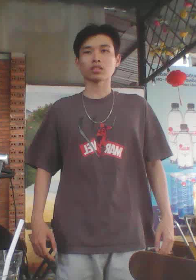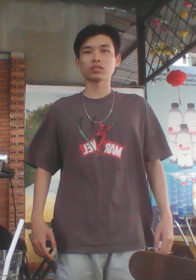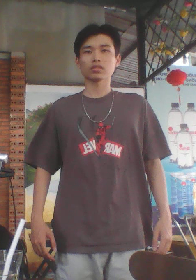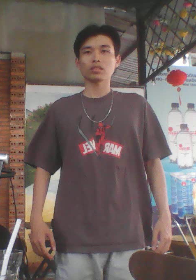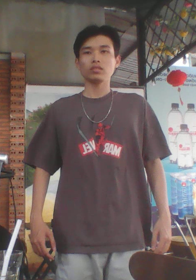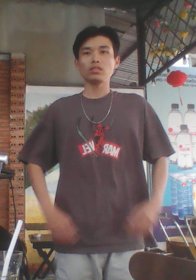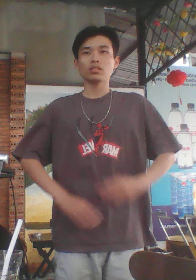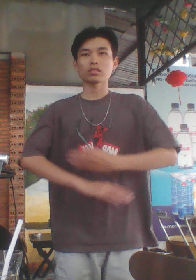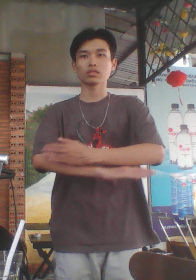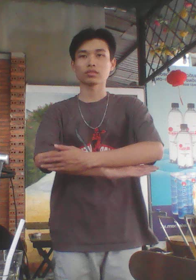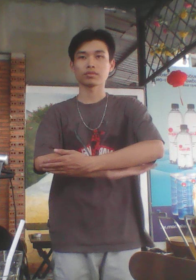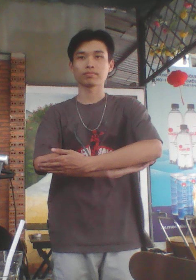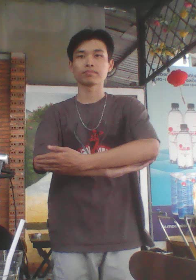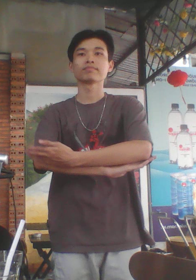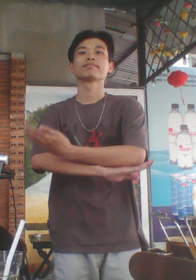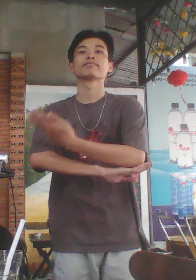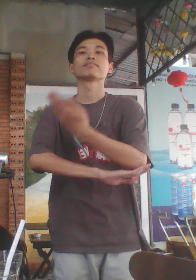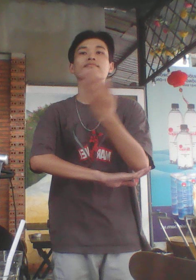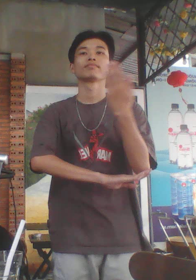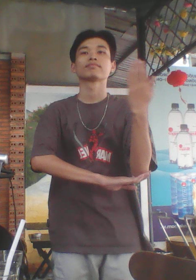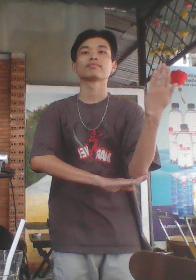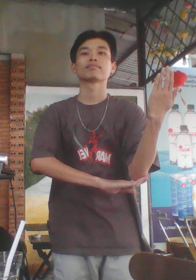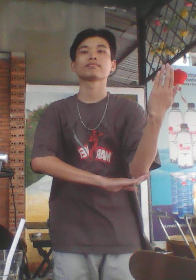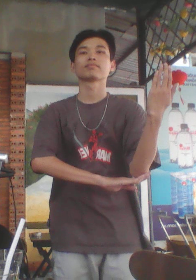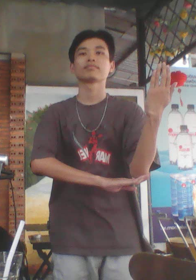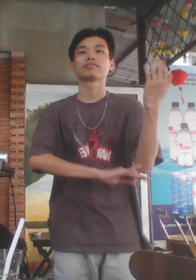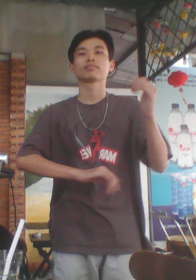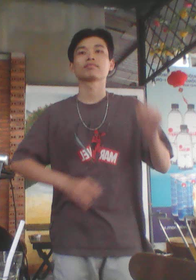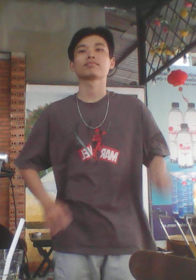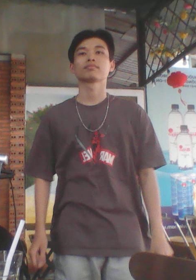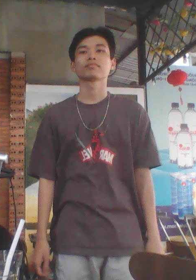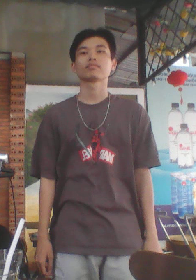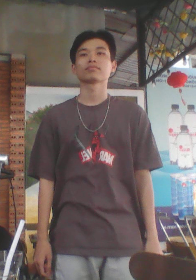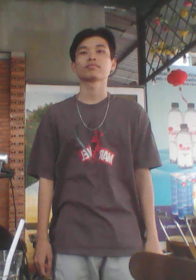buổi sáng